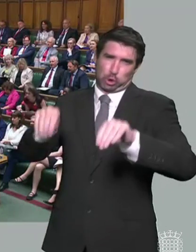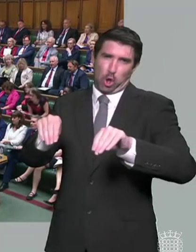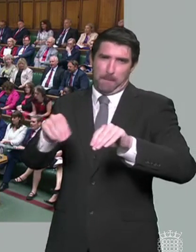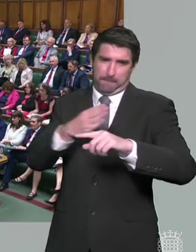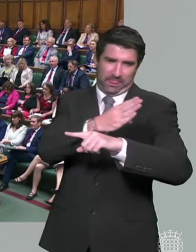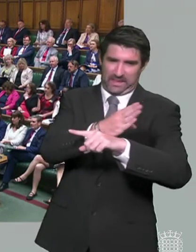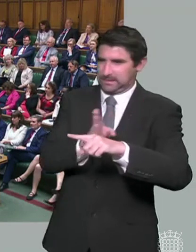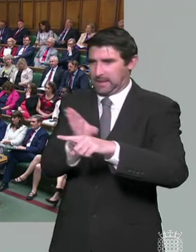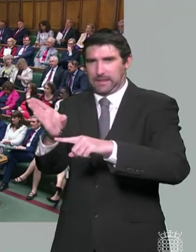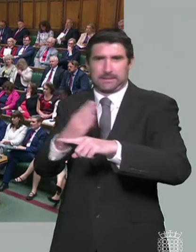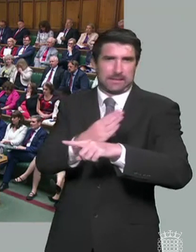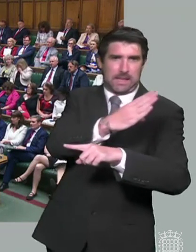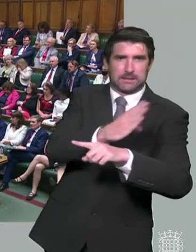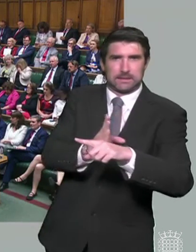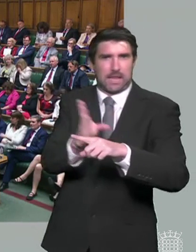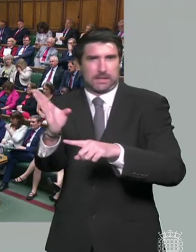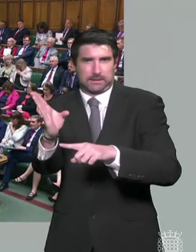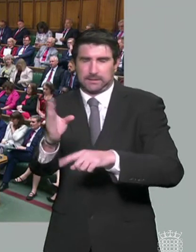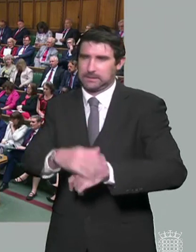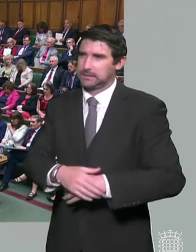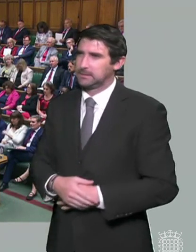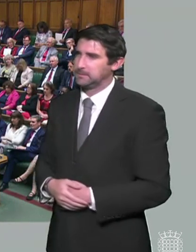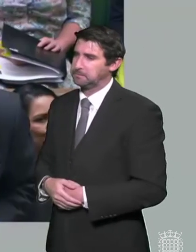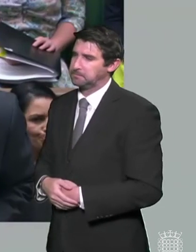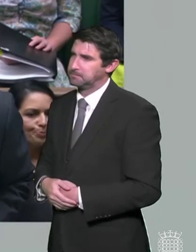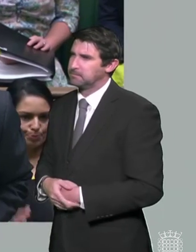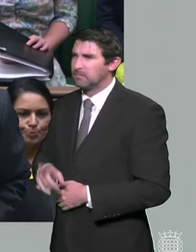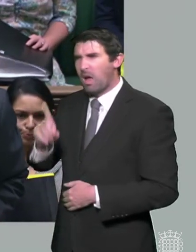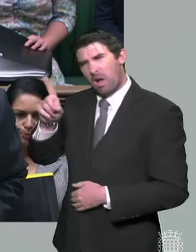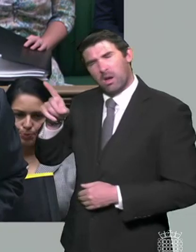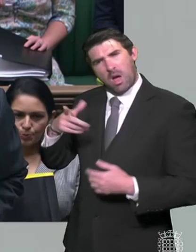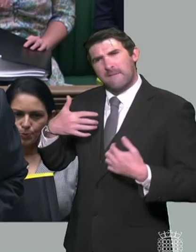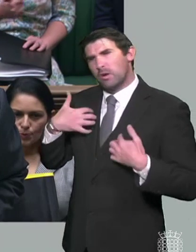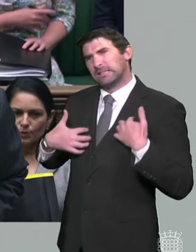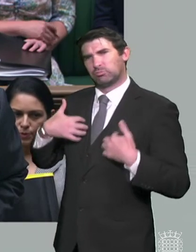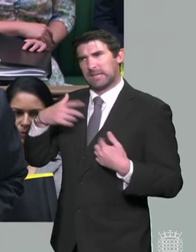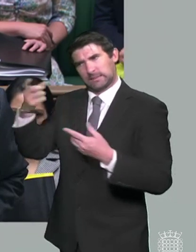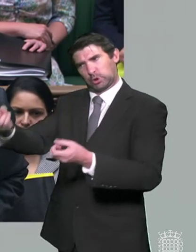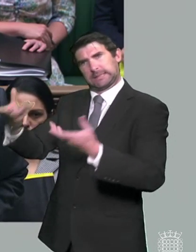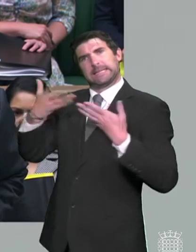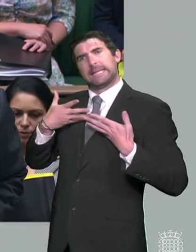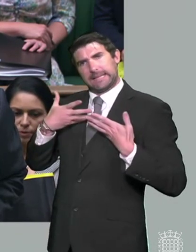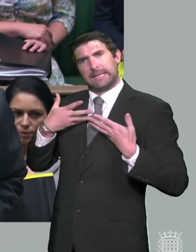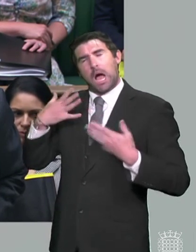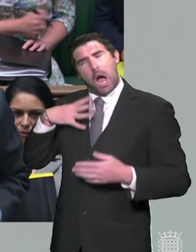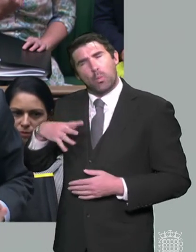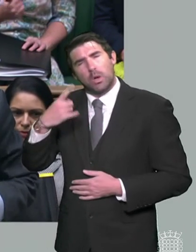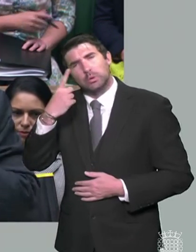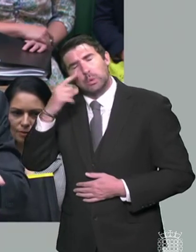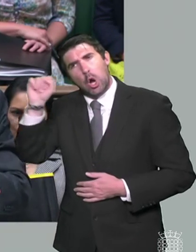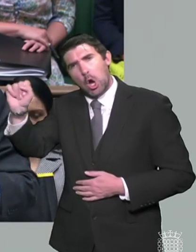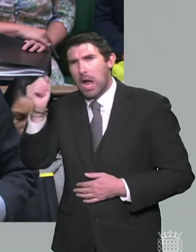I am very interested to hear what the honourable Lady says, and I will look at the evidence that she has.